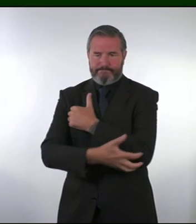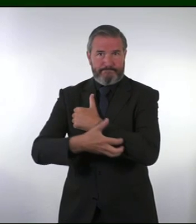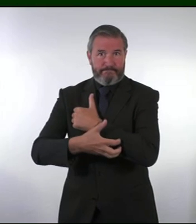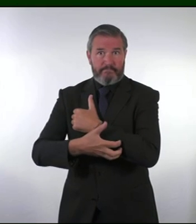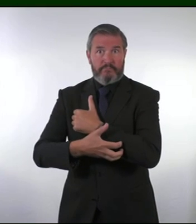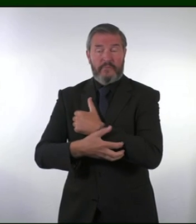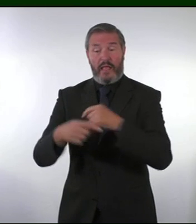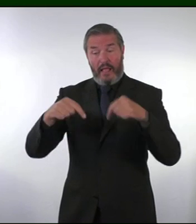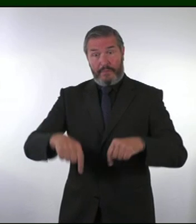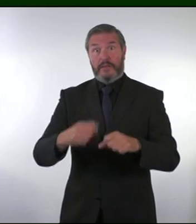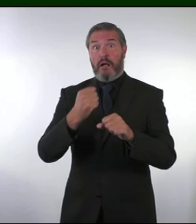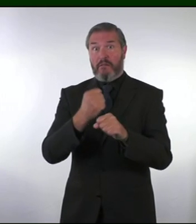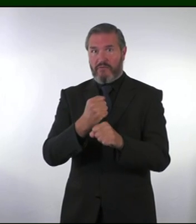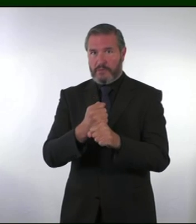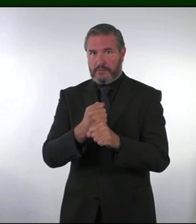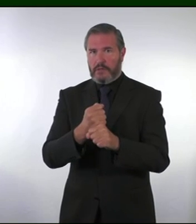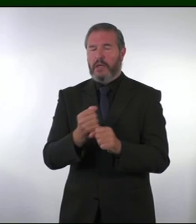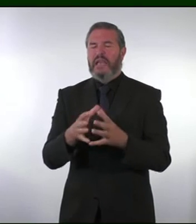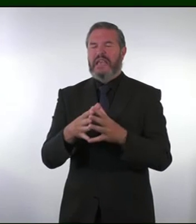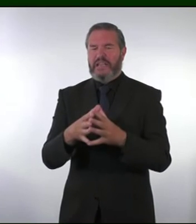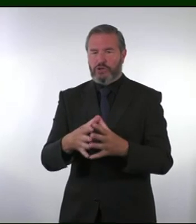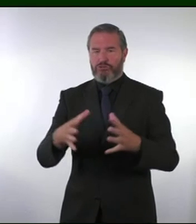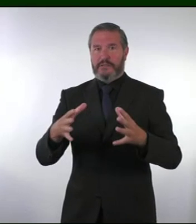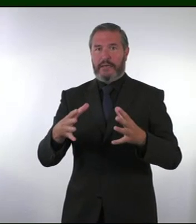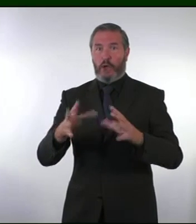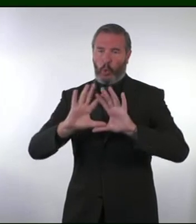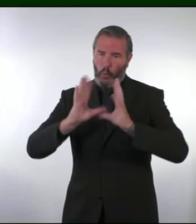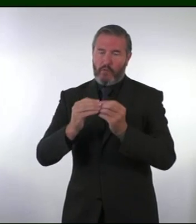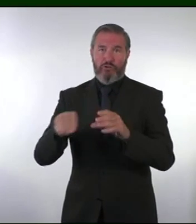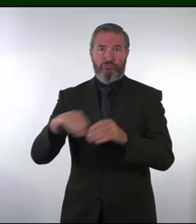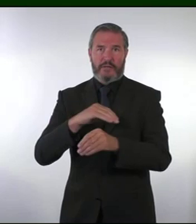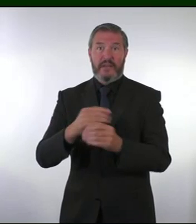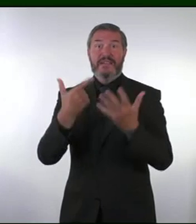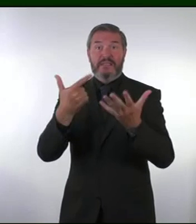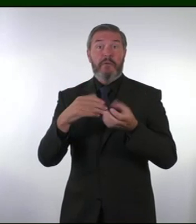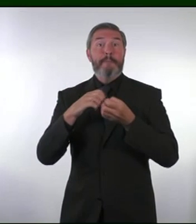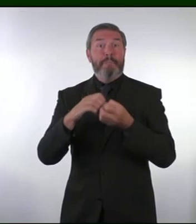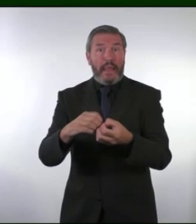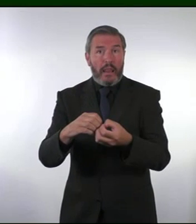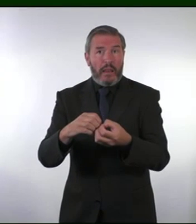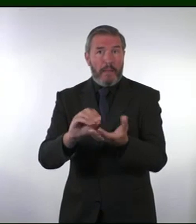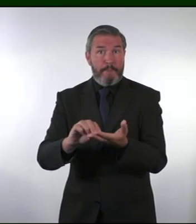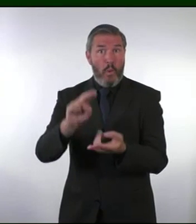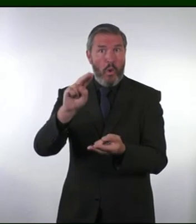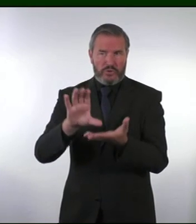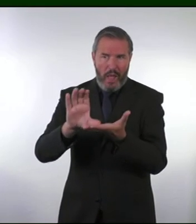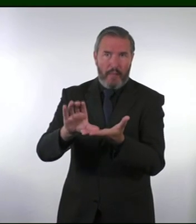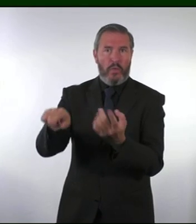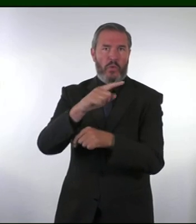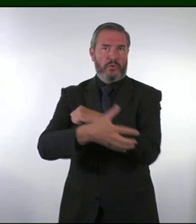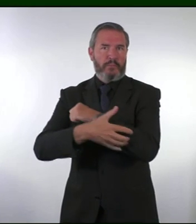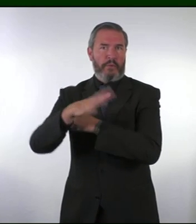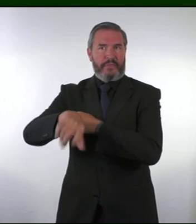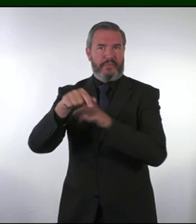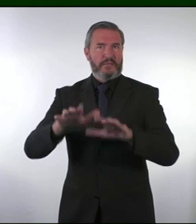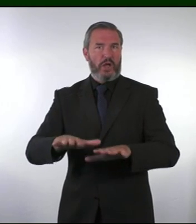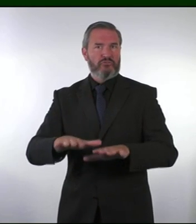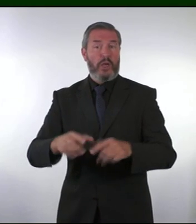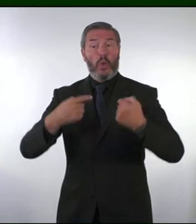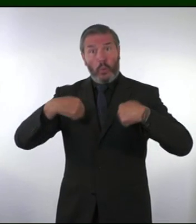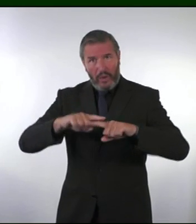This Government, as he knows, are massively increasing universal credit with £7 billion more to help the poorest and neediest families in our country.